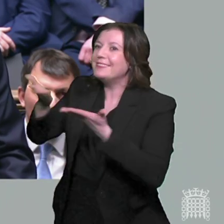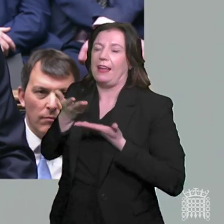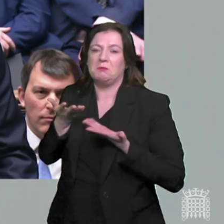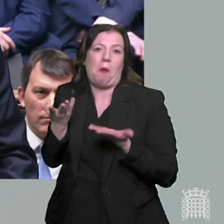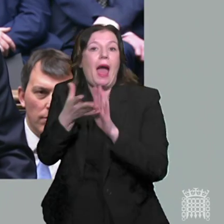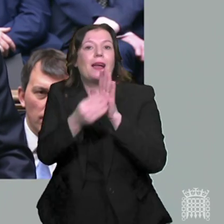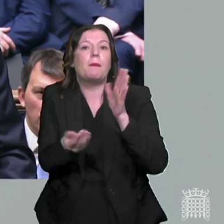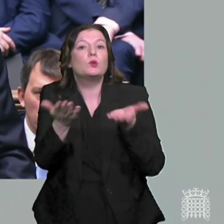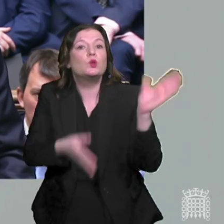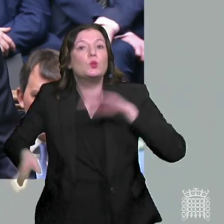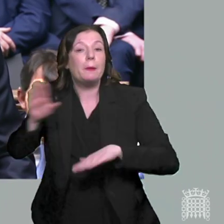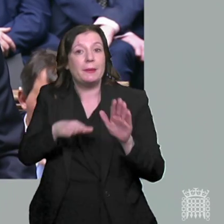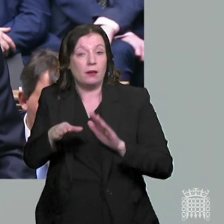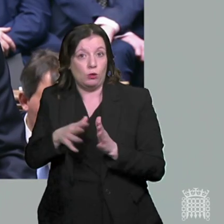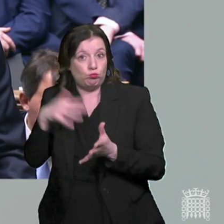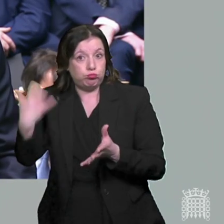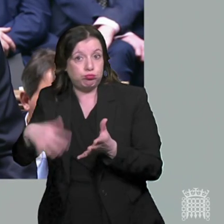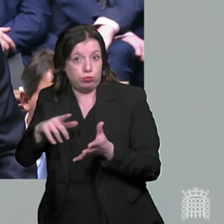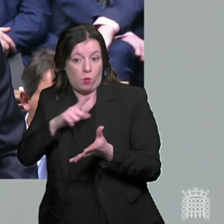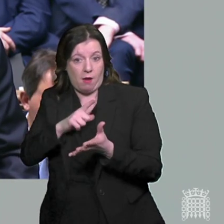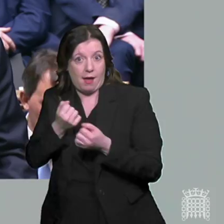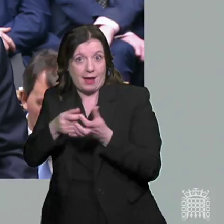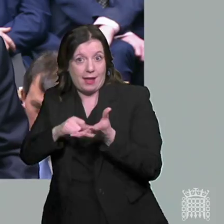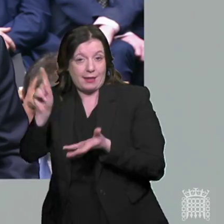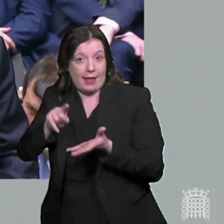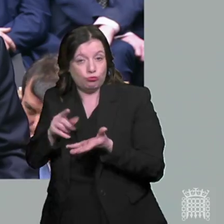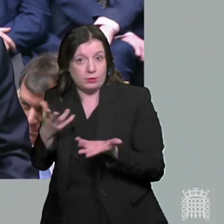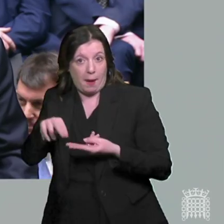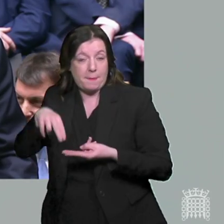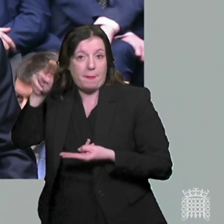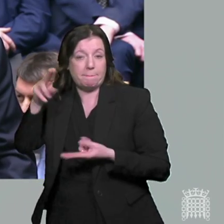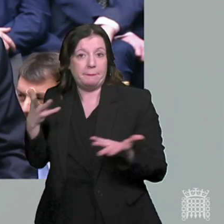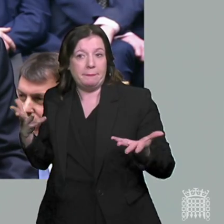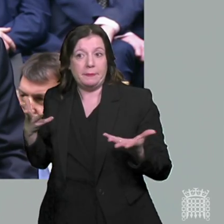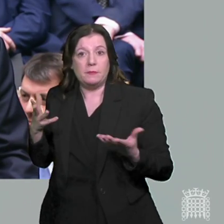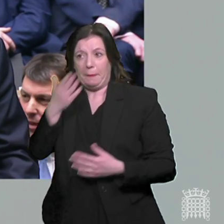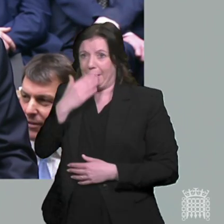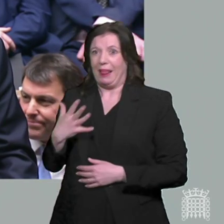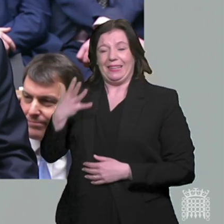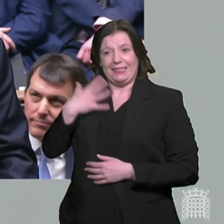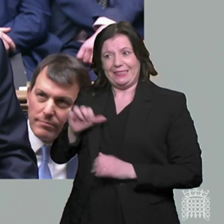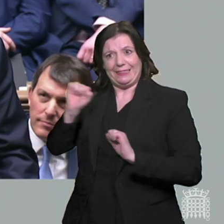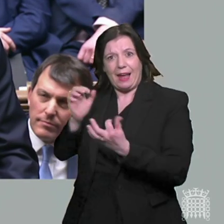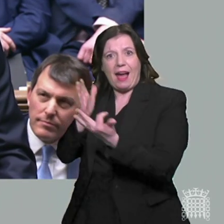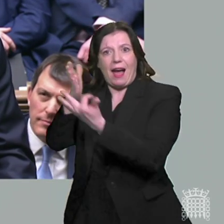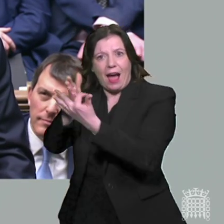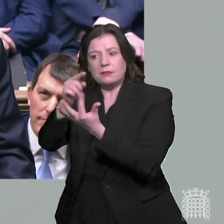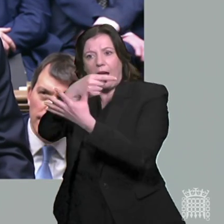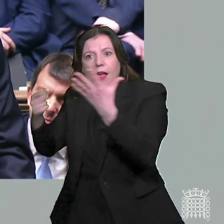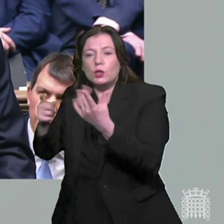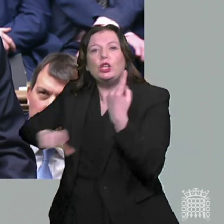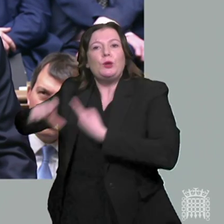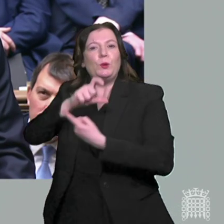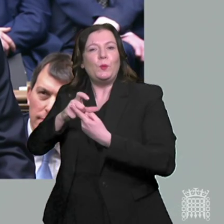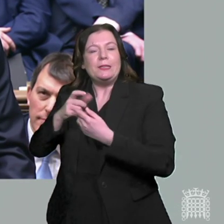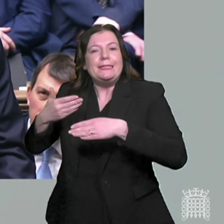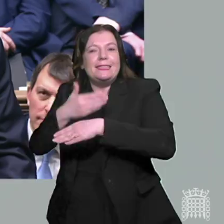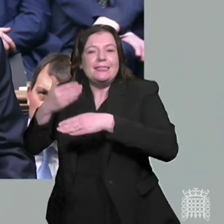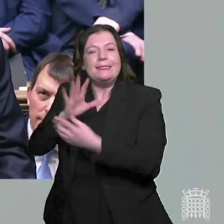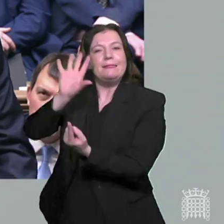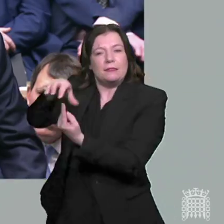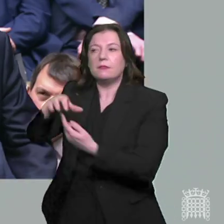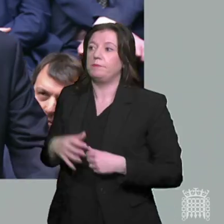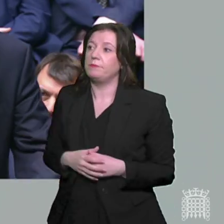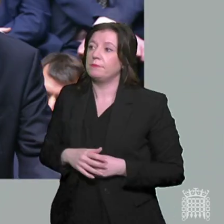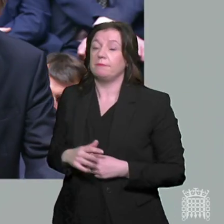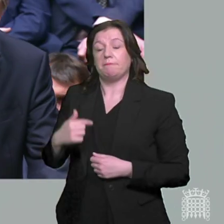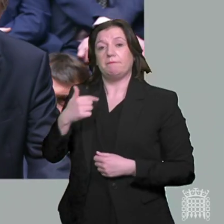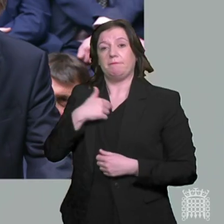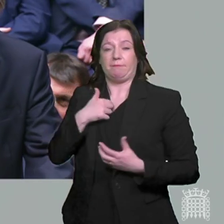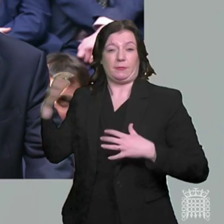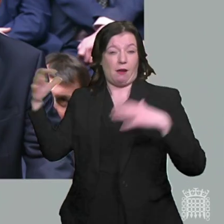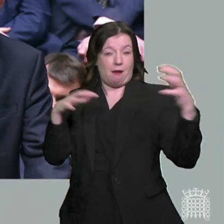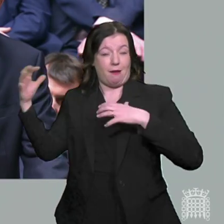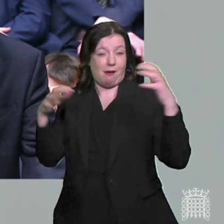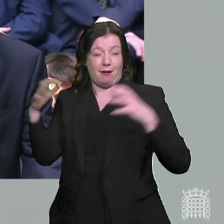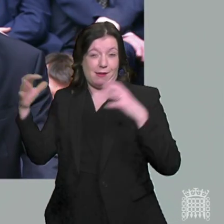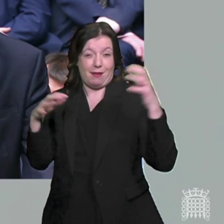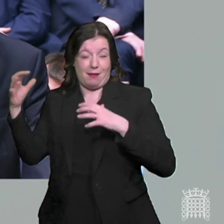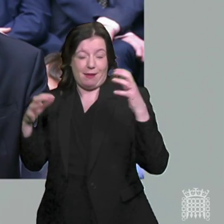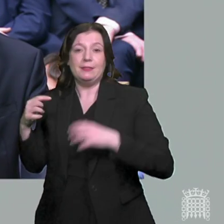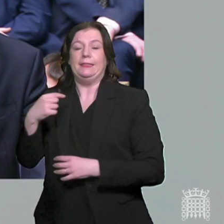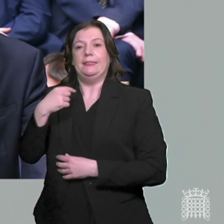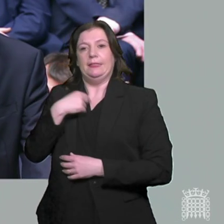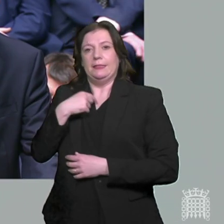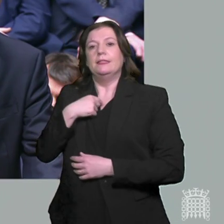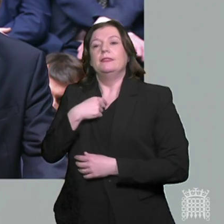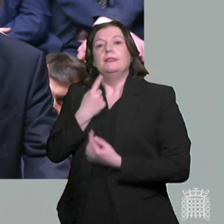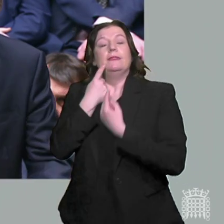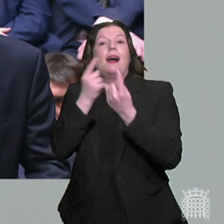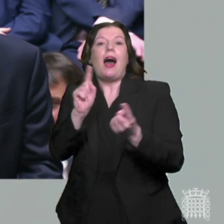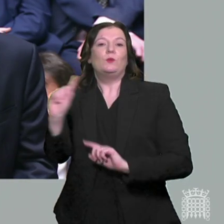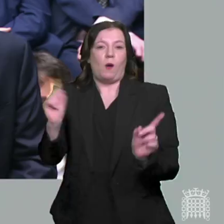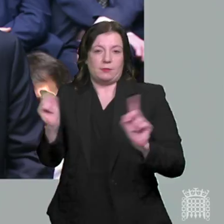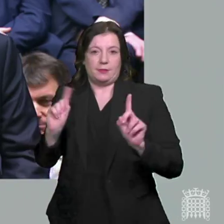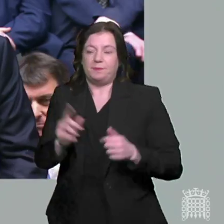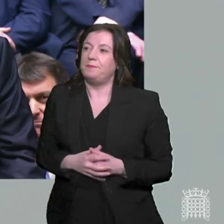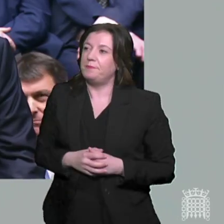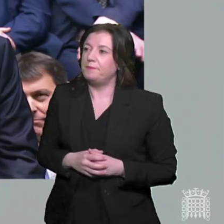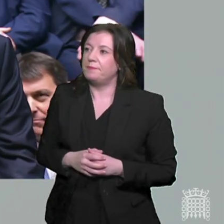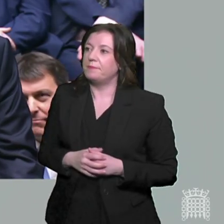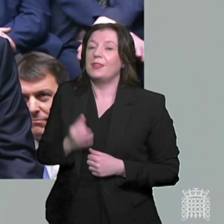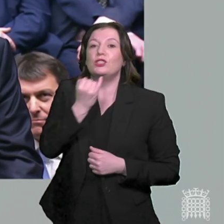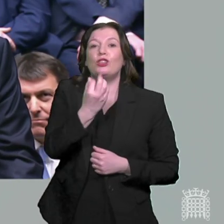When times are tough, such facilities matter even more.